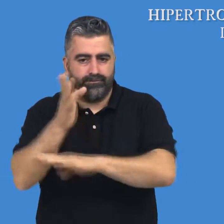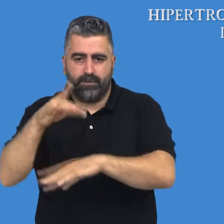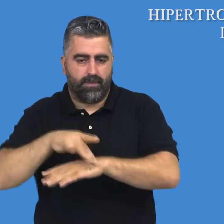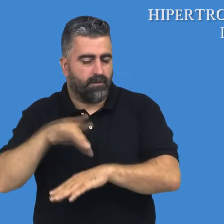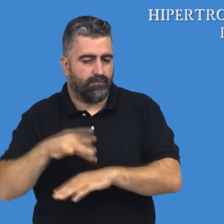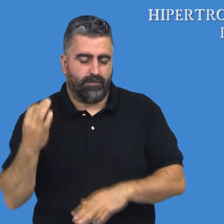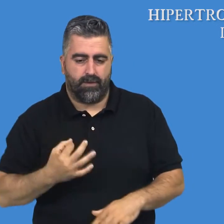enfermo